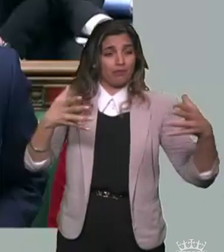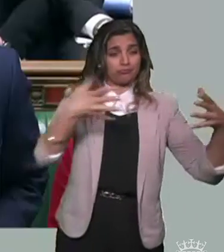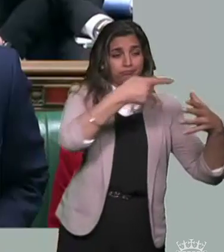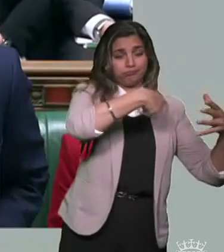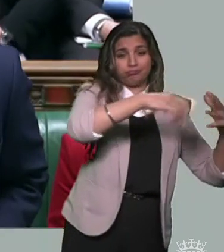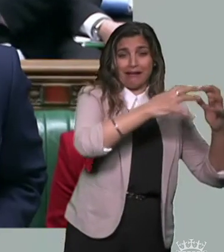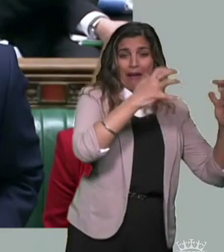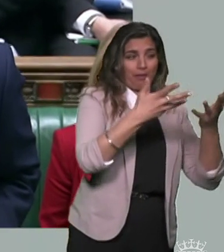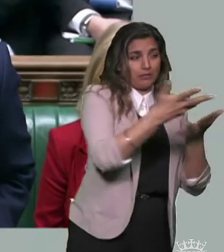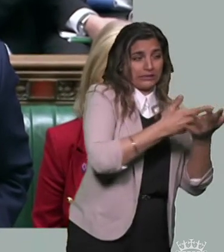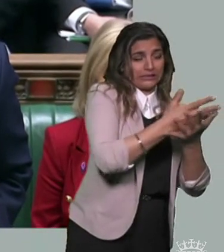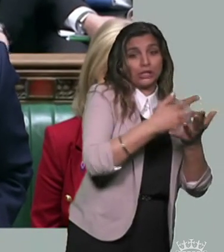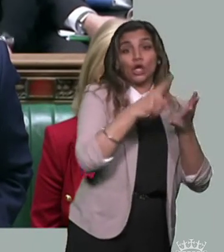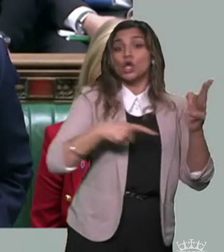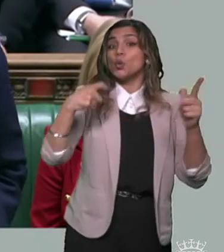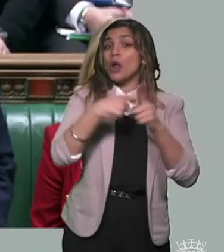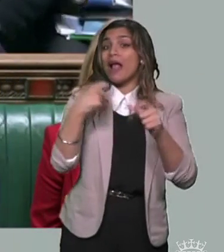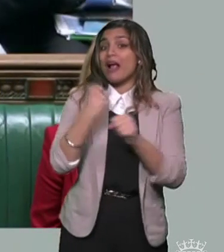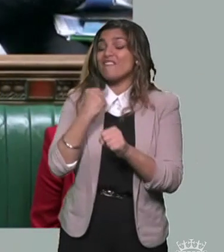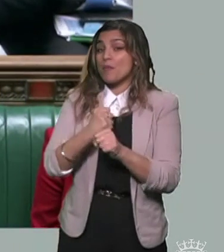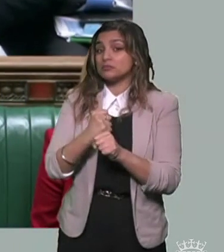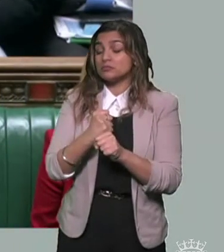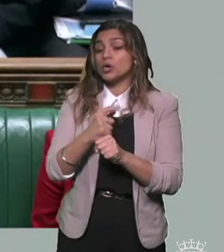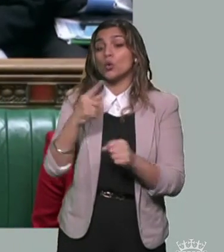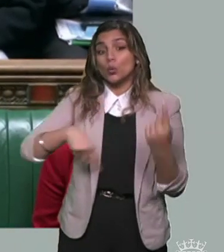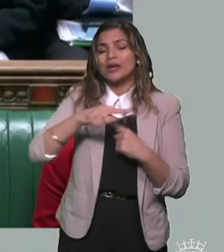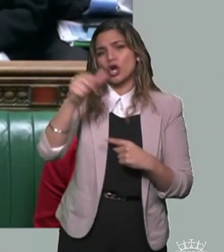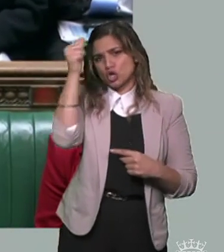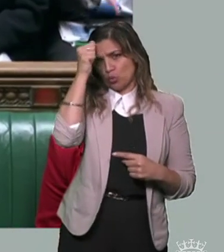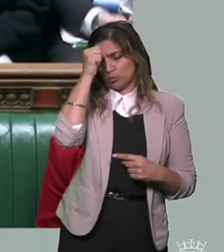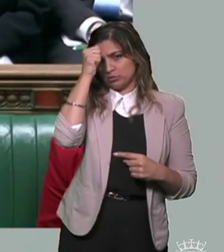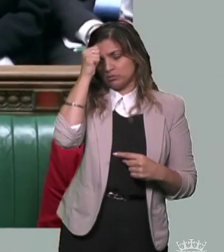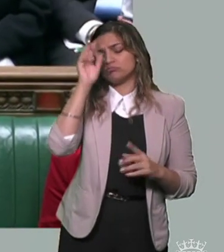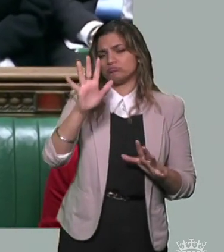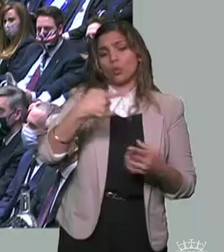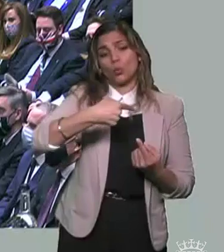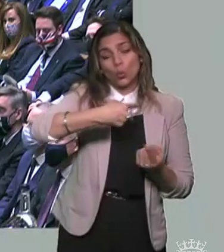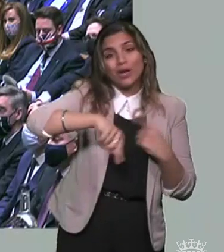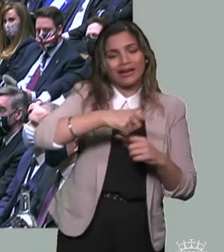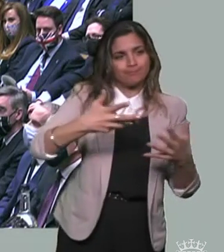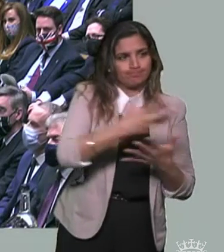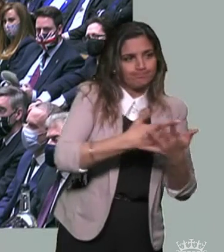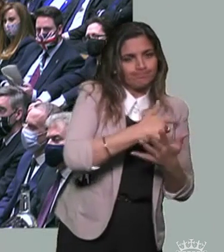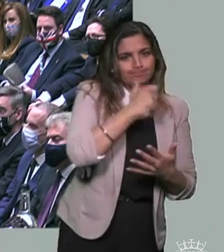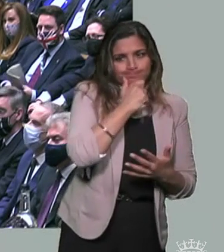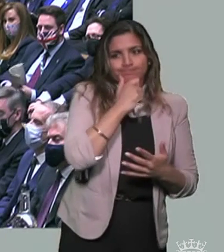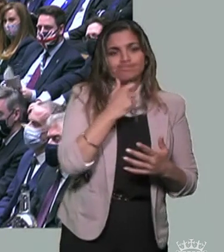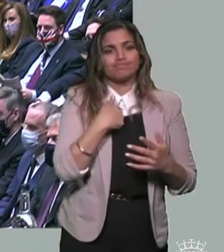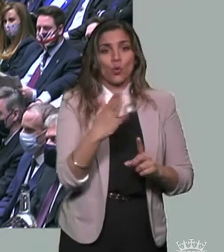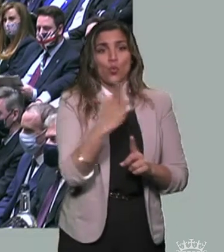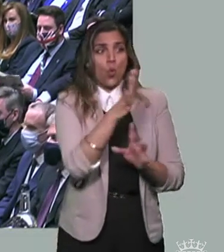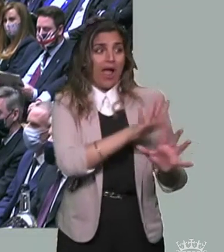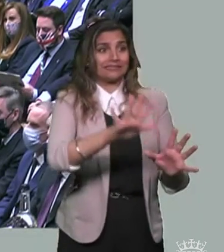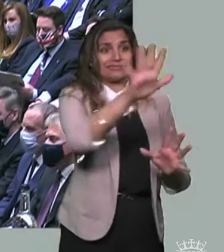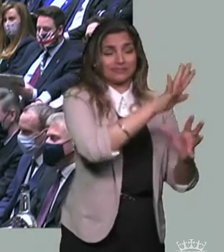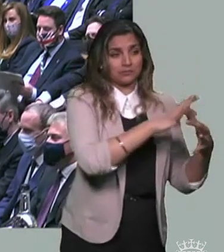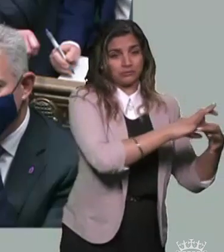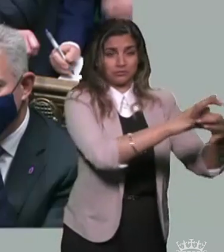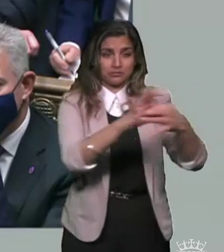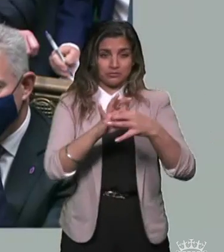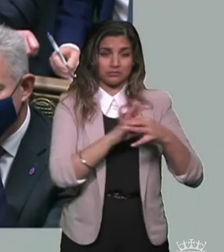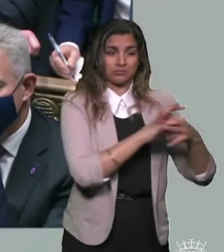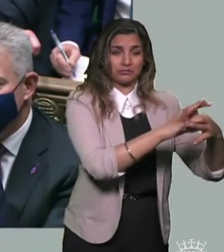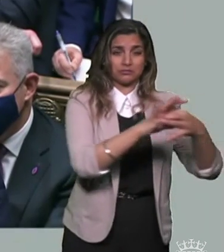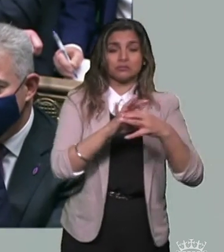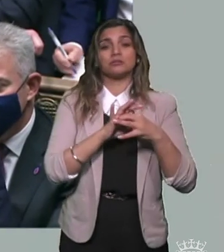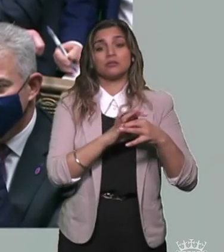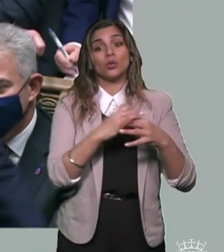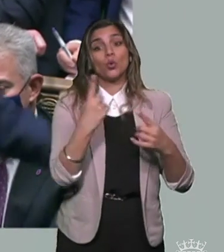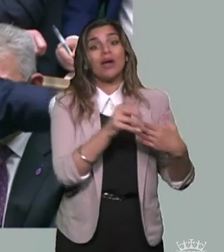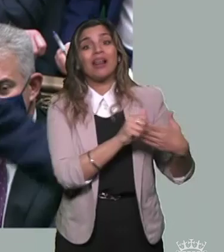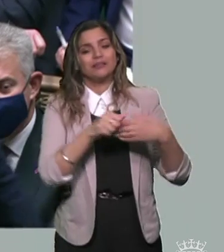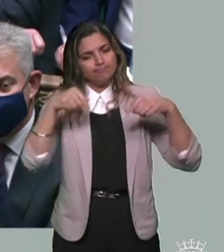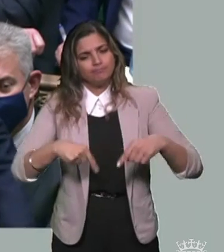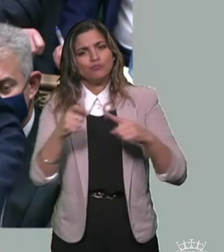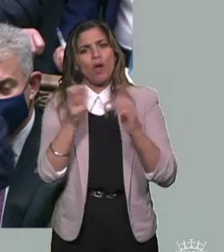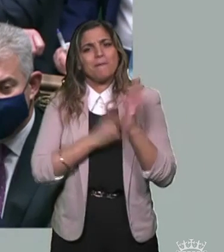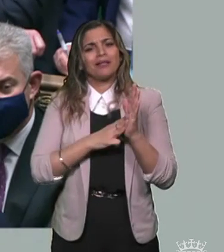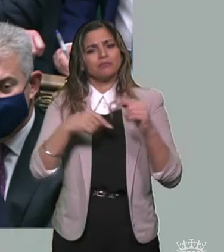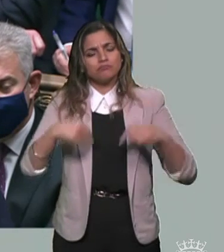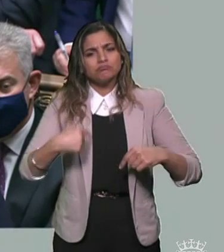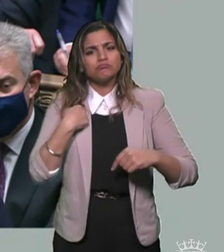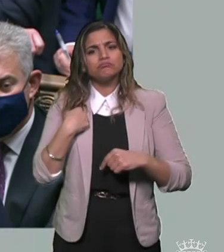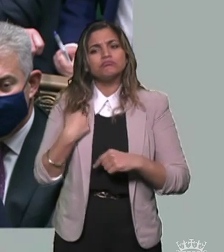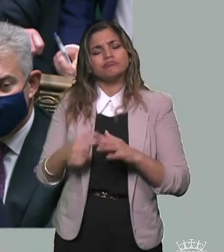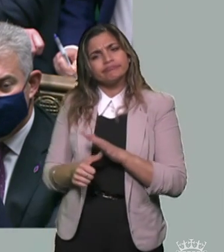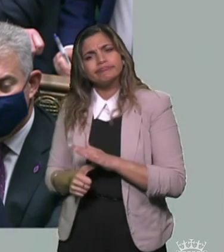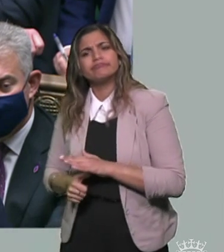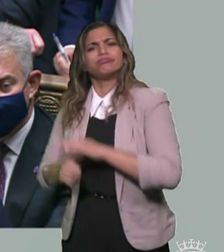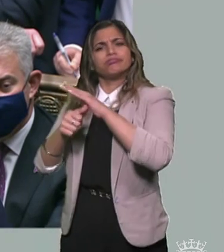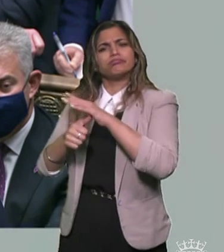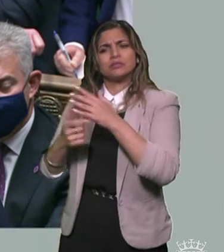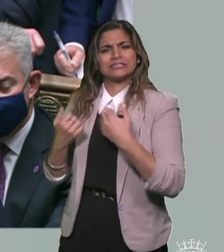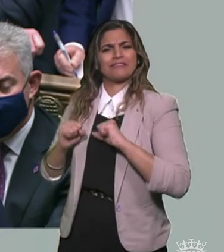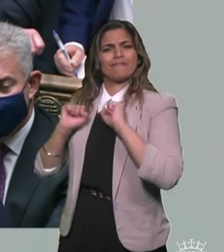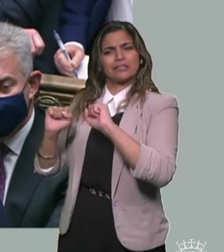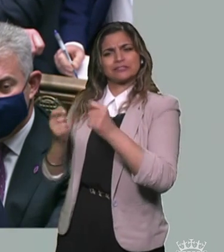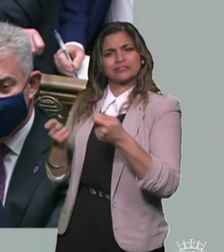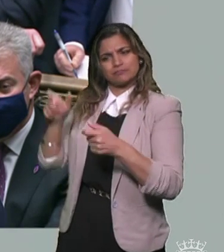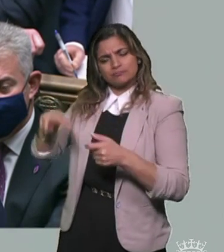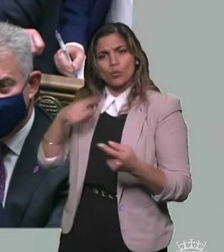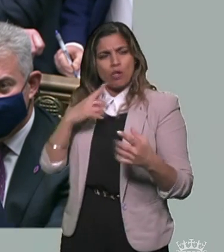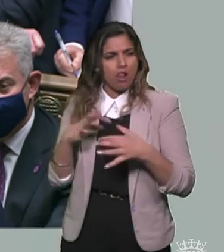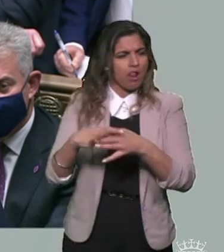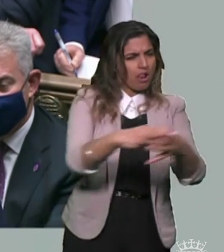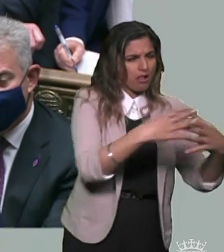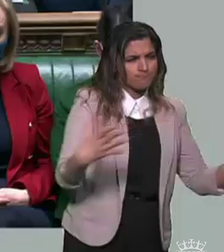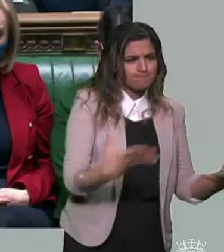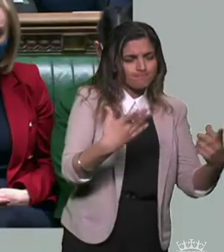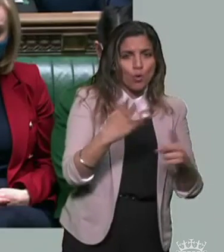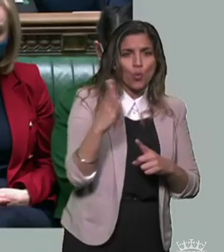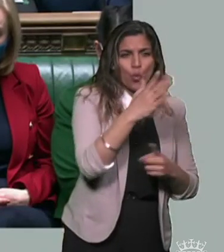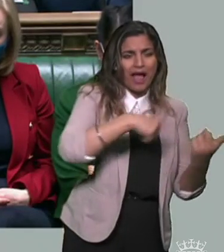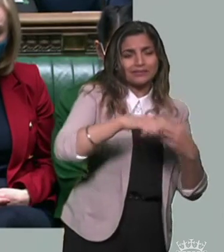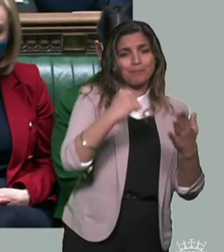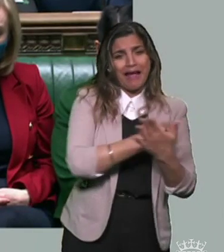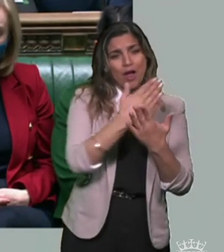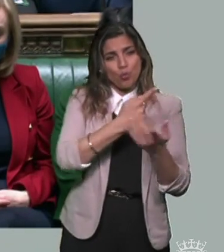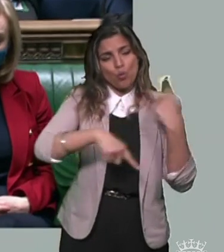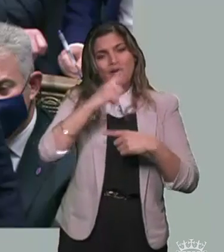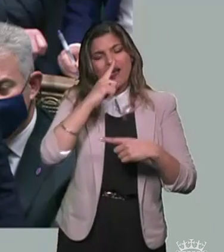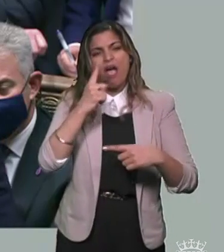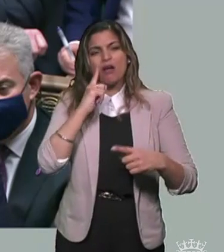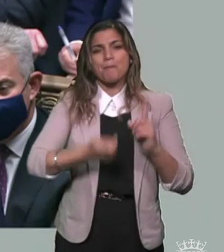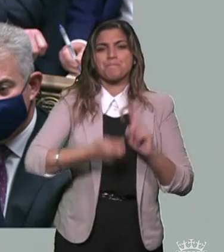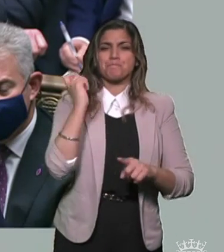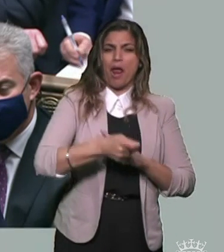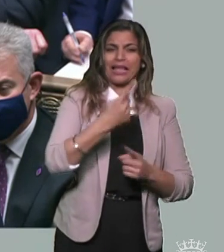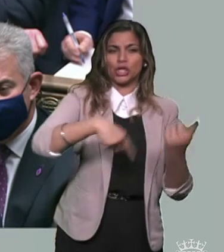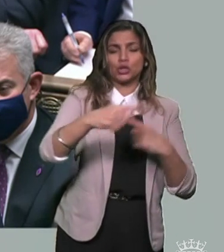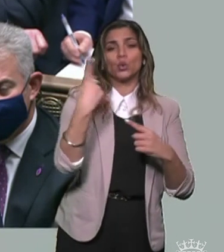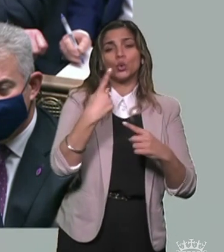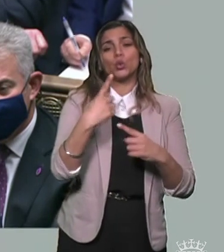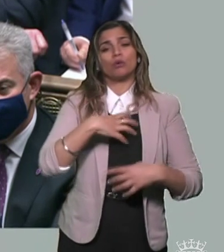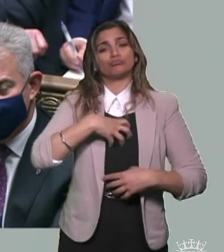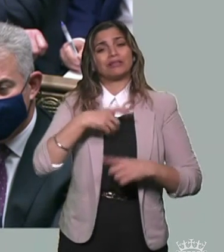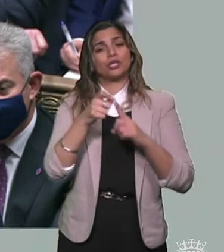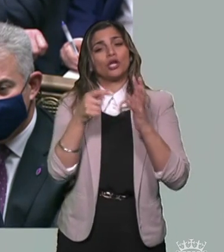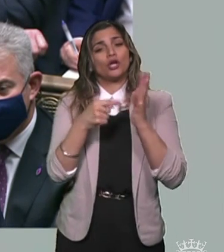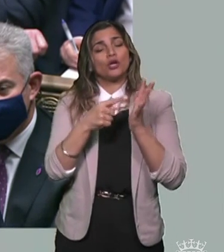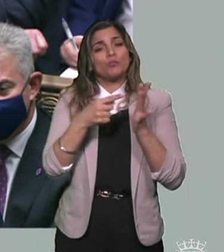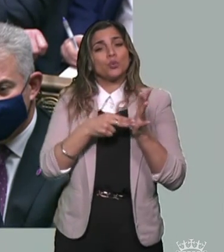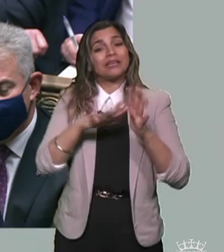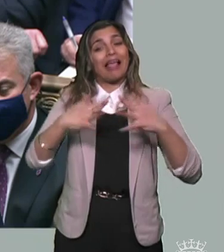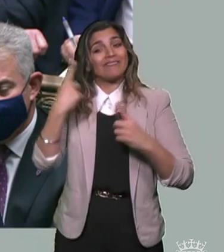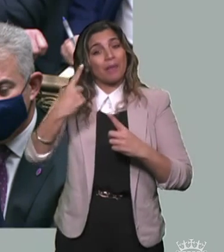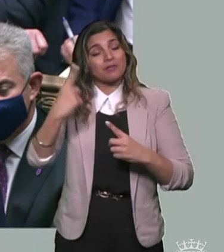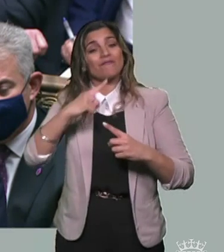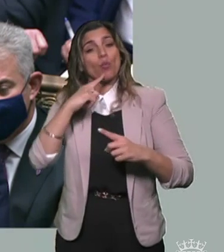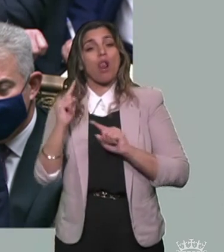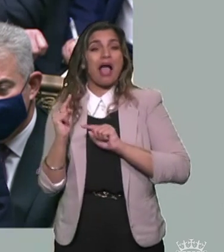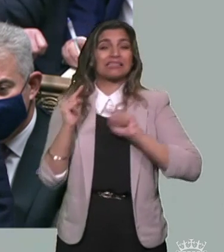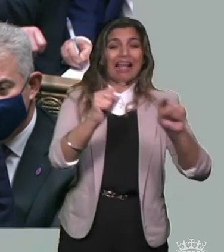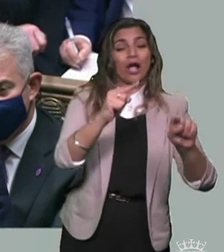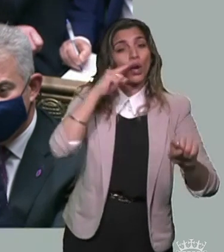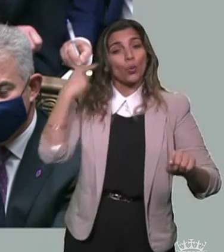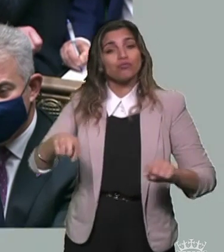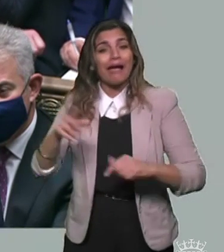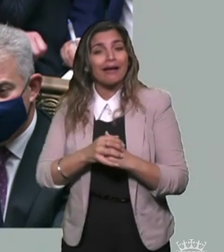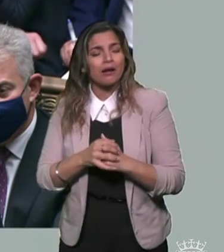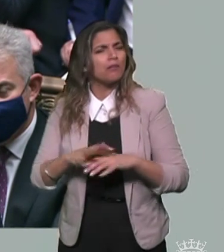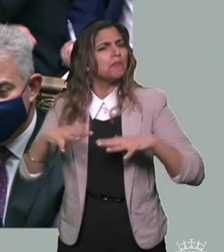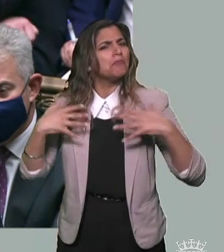Led by this Government and this Prime Minister and our Foreign Secretary and Defence Secretary, we are bringing the west together to have the toughest possible package of sanctions to deter President Putin from what I think would be a reckless and catastrophic invasion.